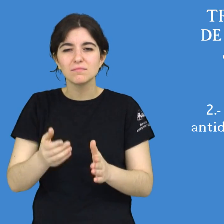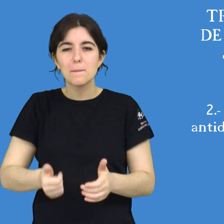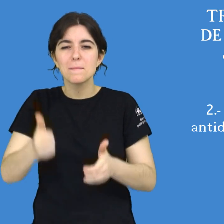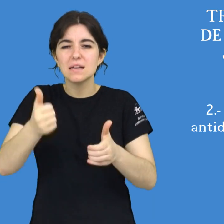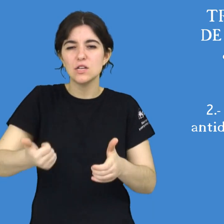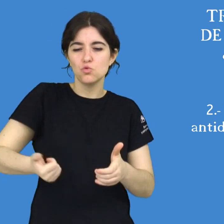más cantidad